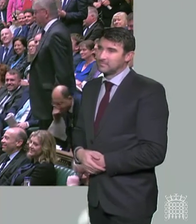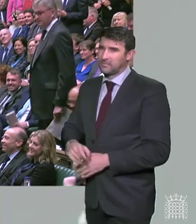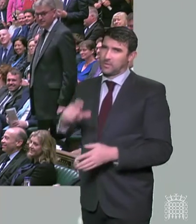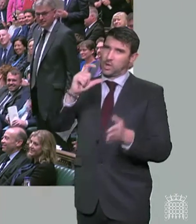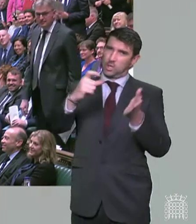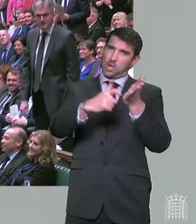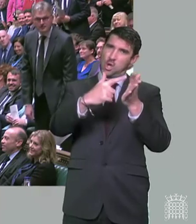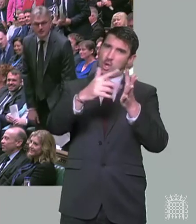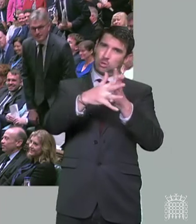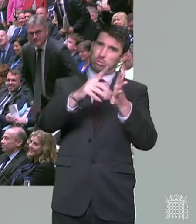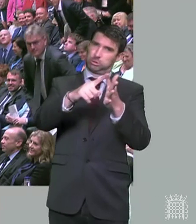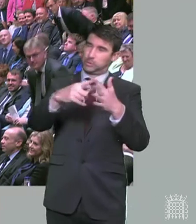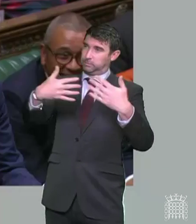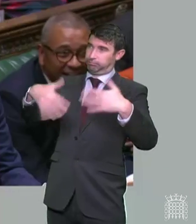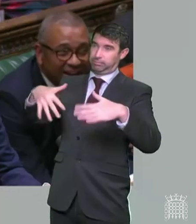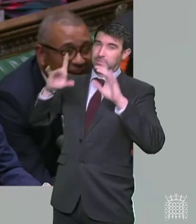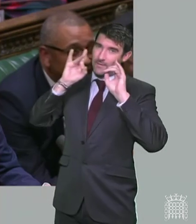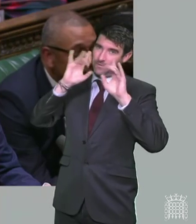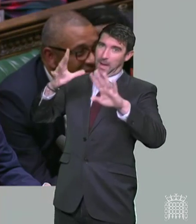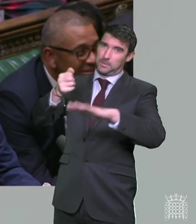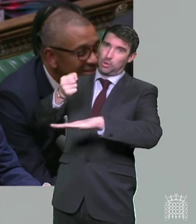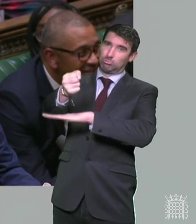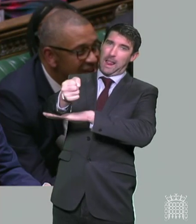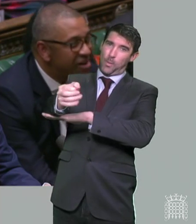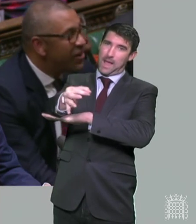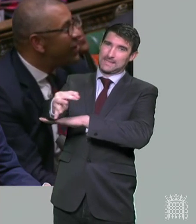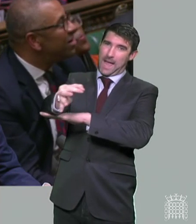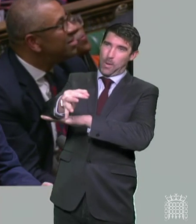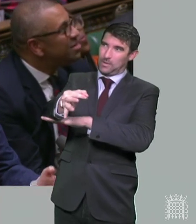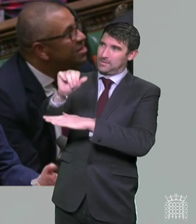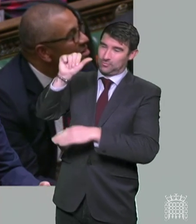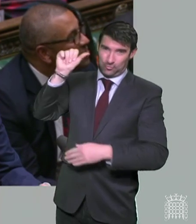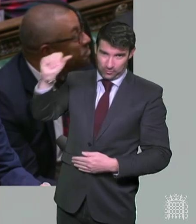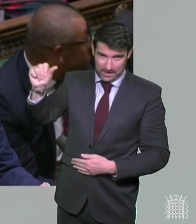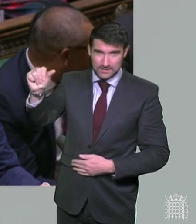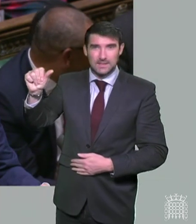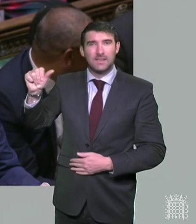Crewe is, of course, a great railway town—my honourable Friend is absolutely right.